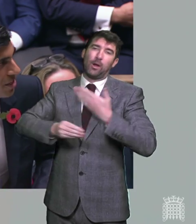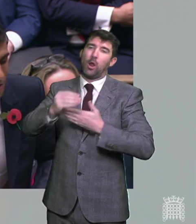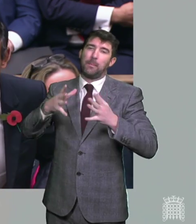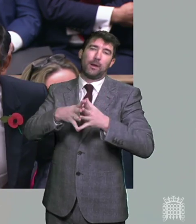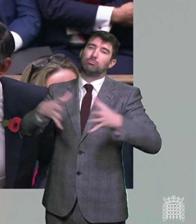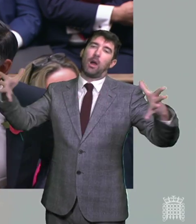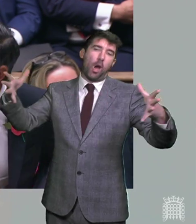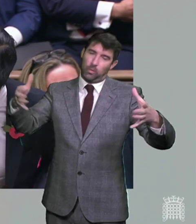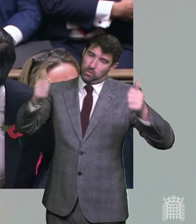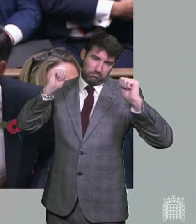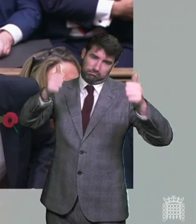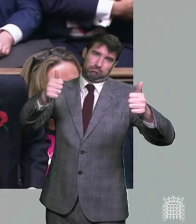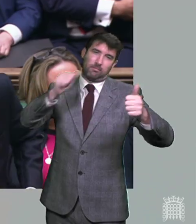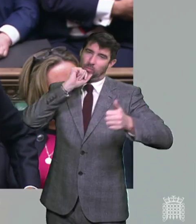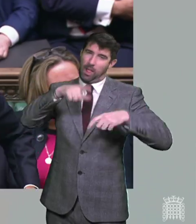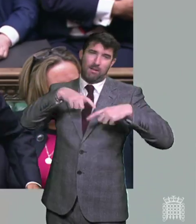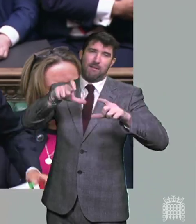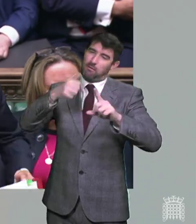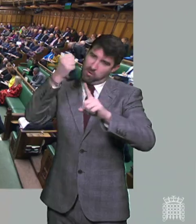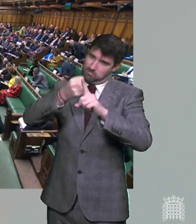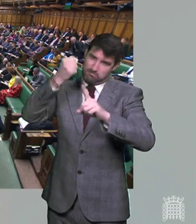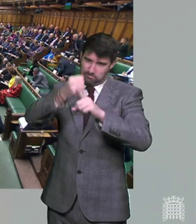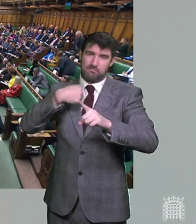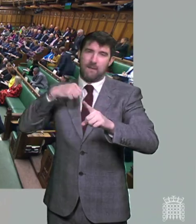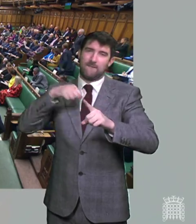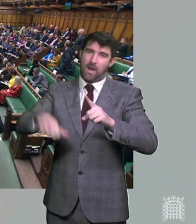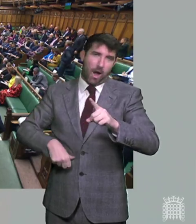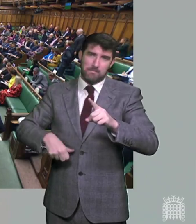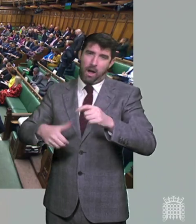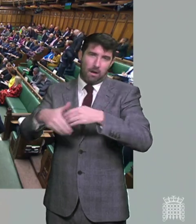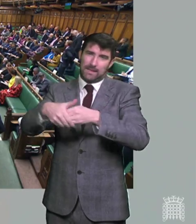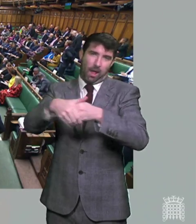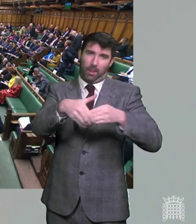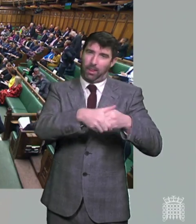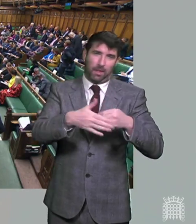We will continue to open up more markets for our farmers everywhere.